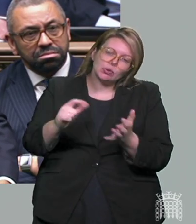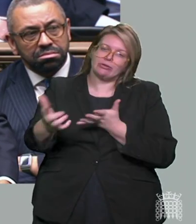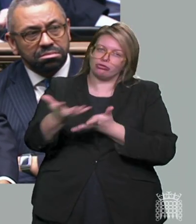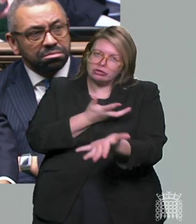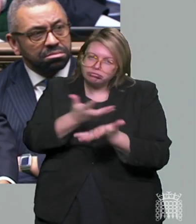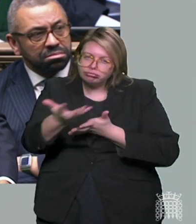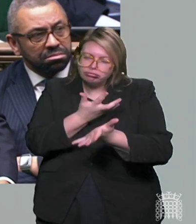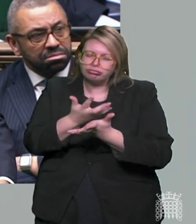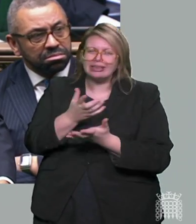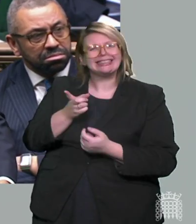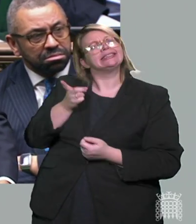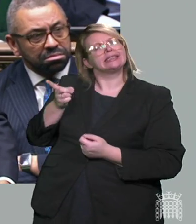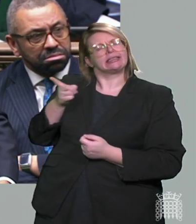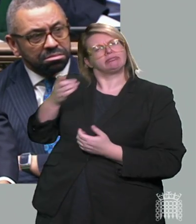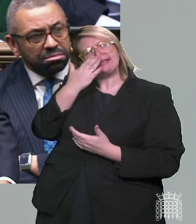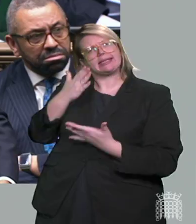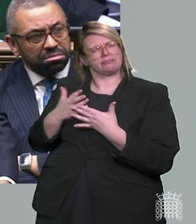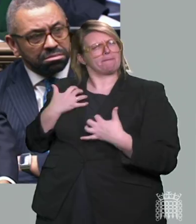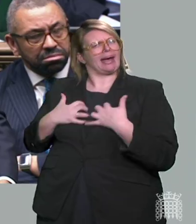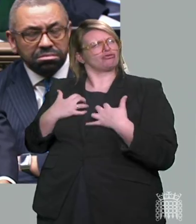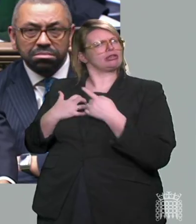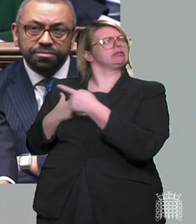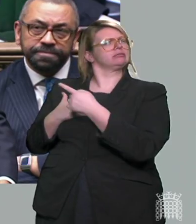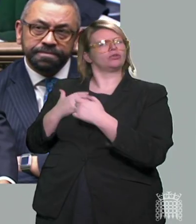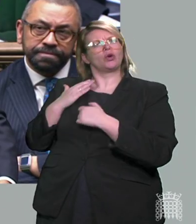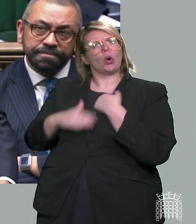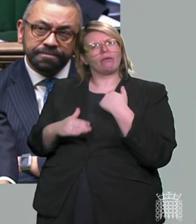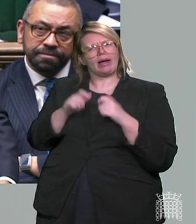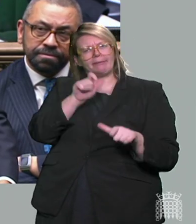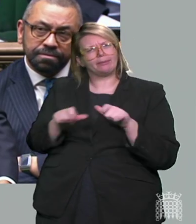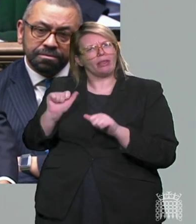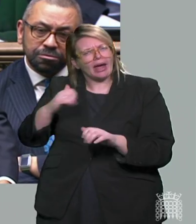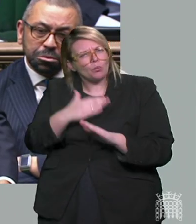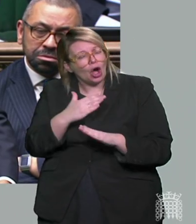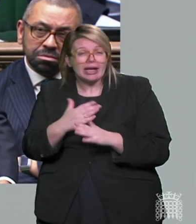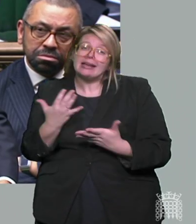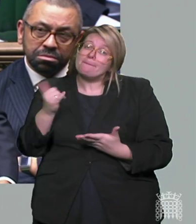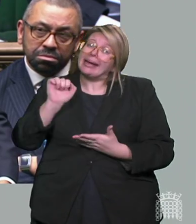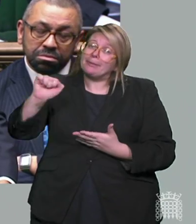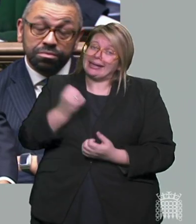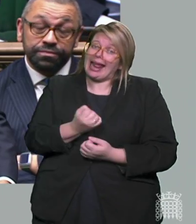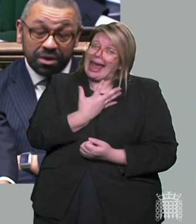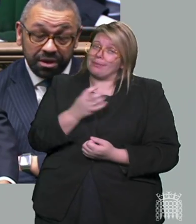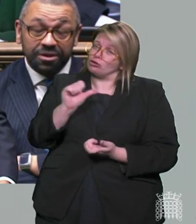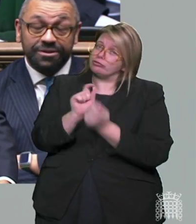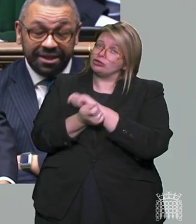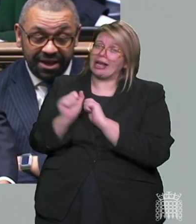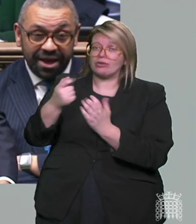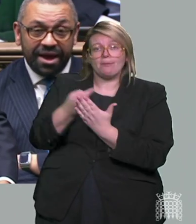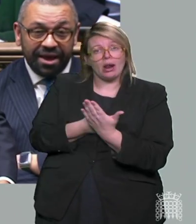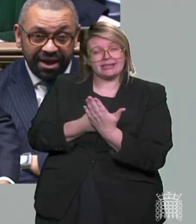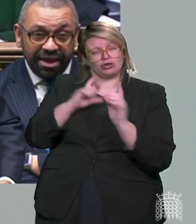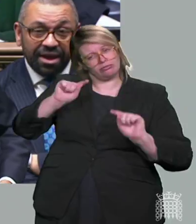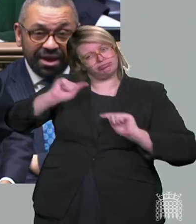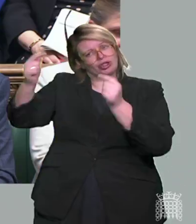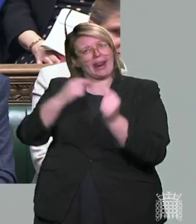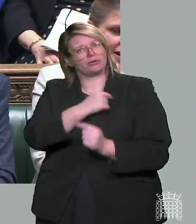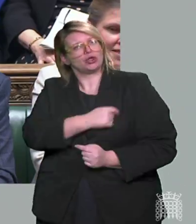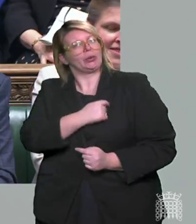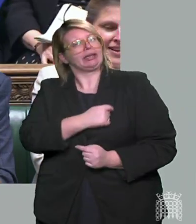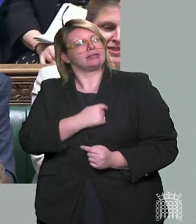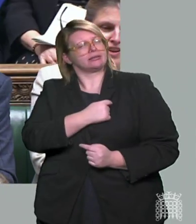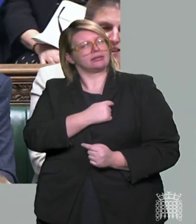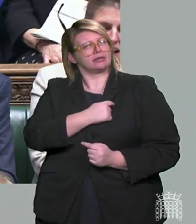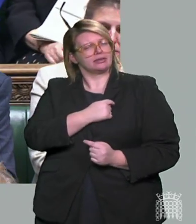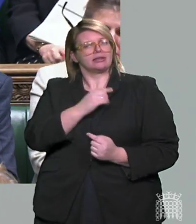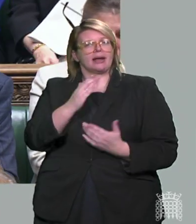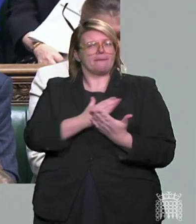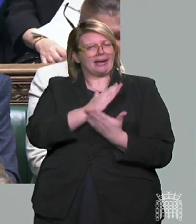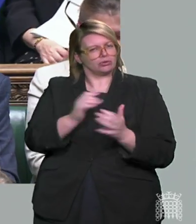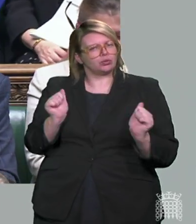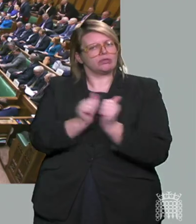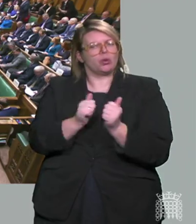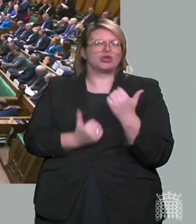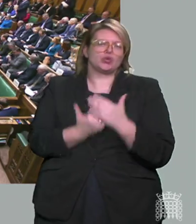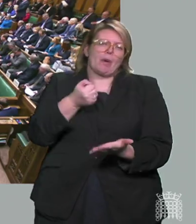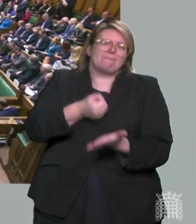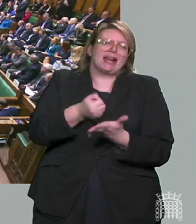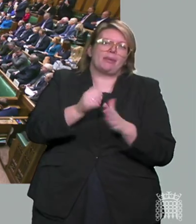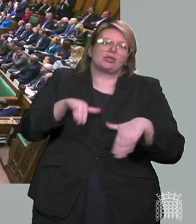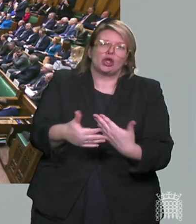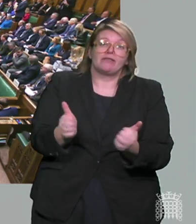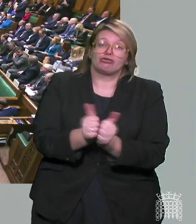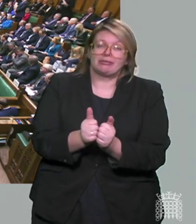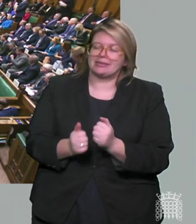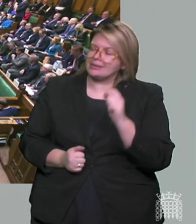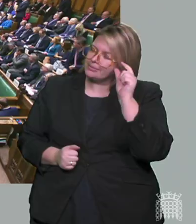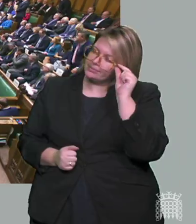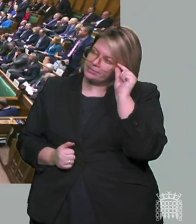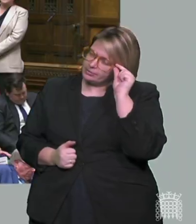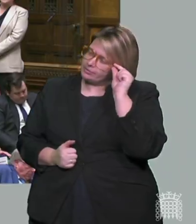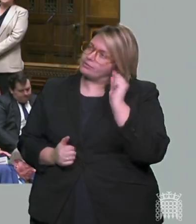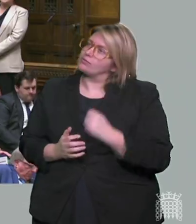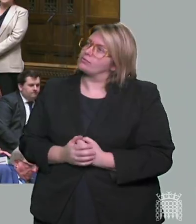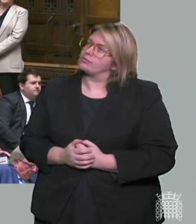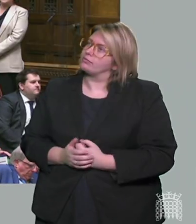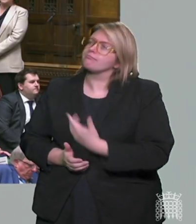If the honourable Gentleman really cares about the impact on working people, perhaps he and his party should stand up to their union paymasters and back our minimum service laws.